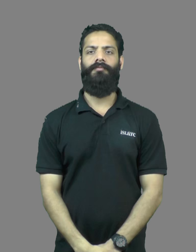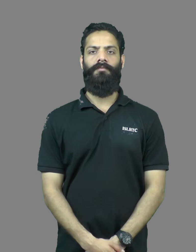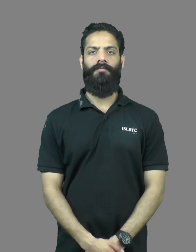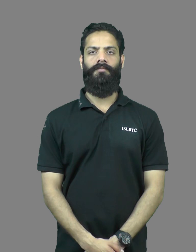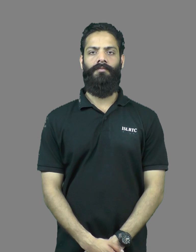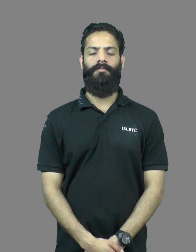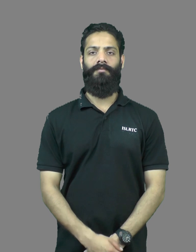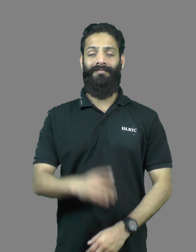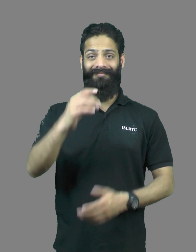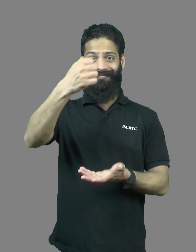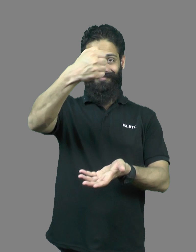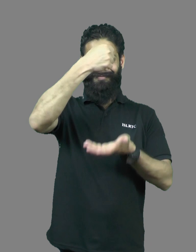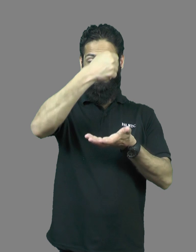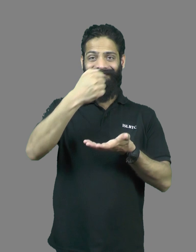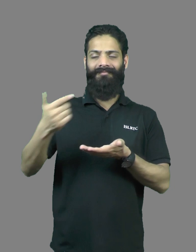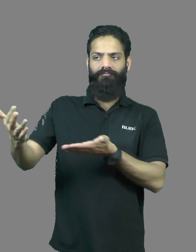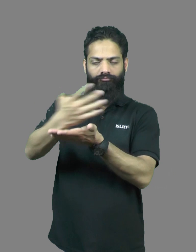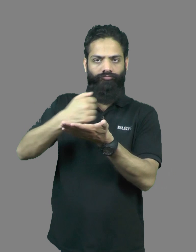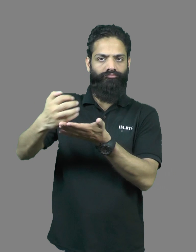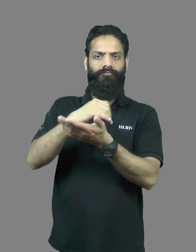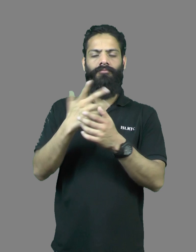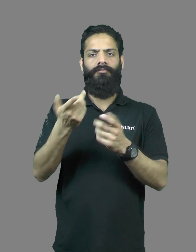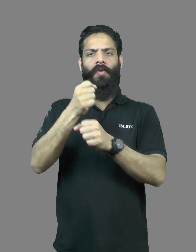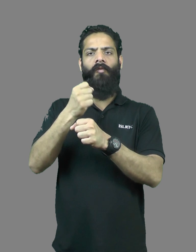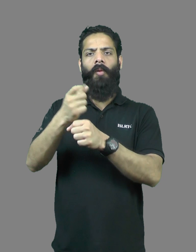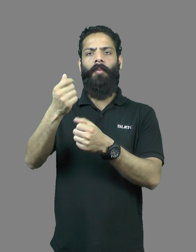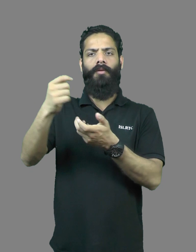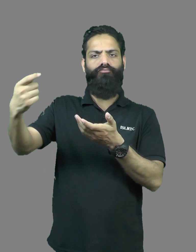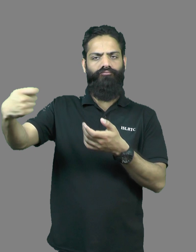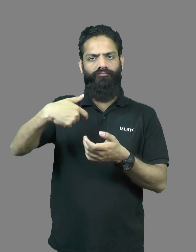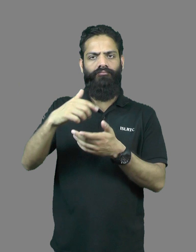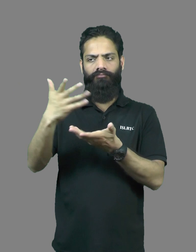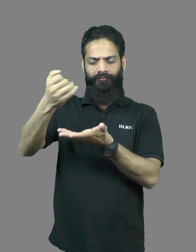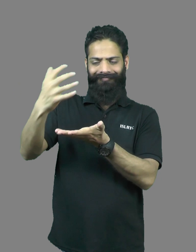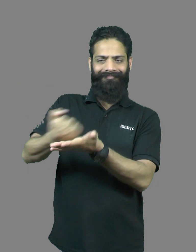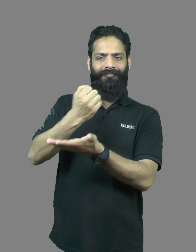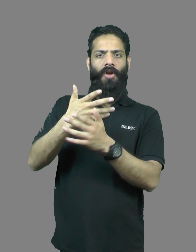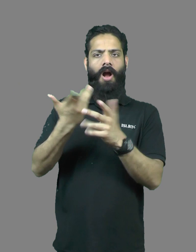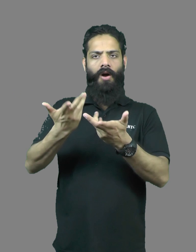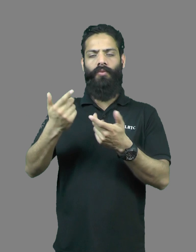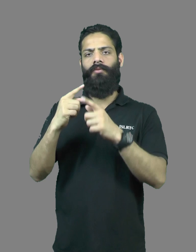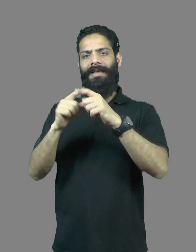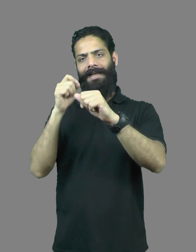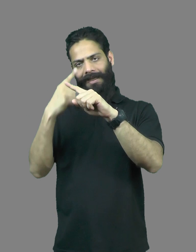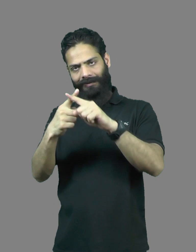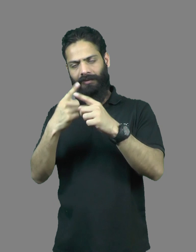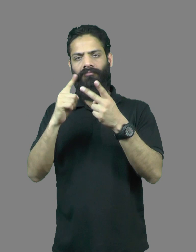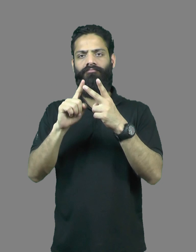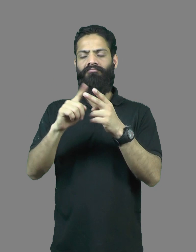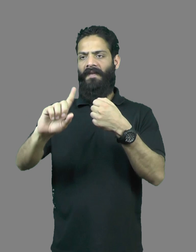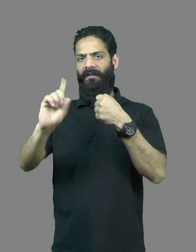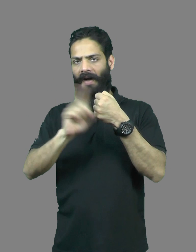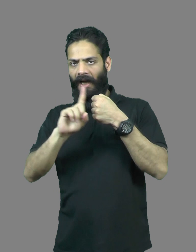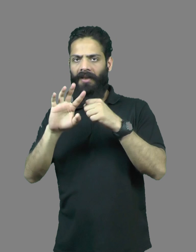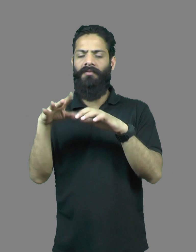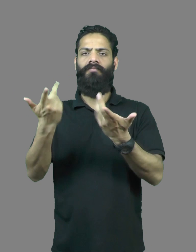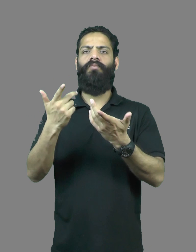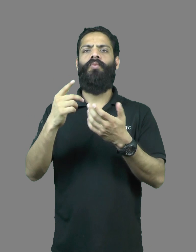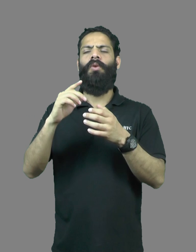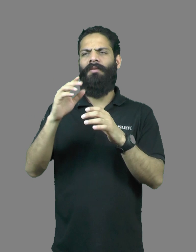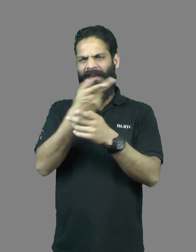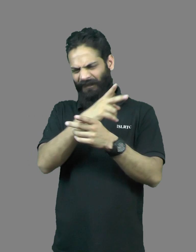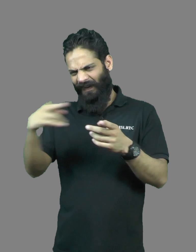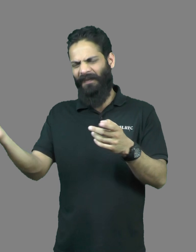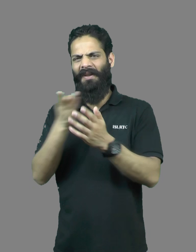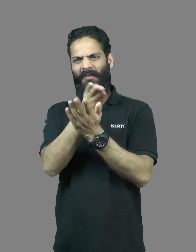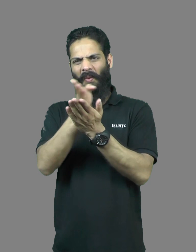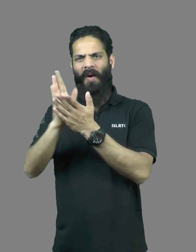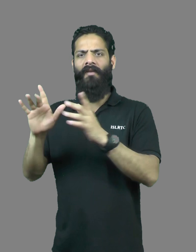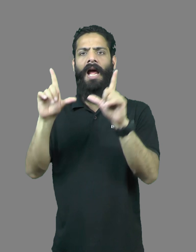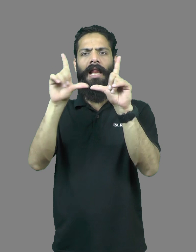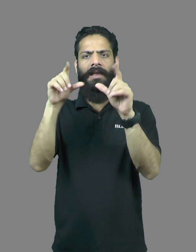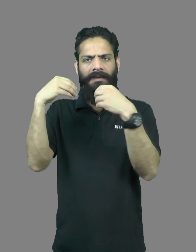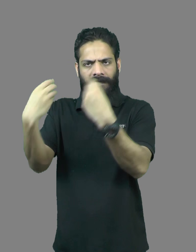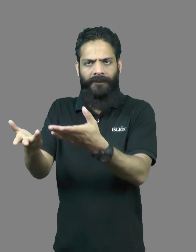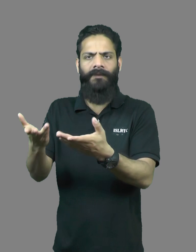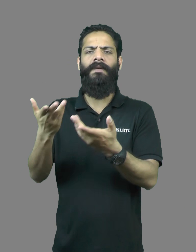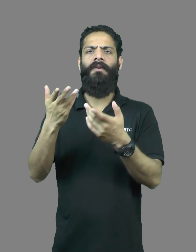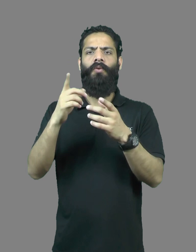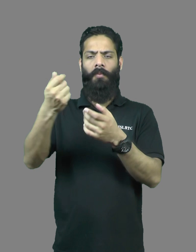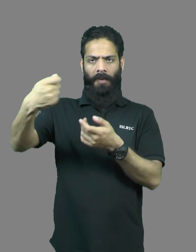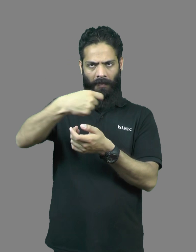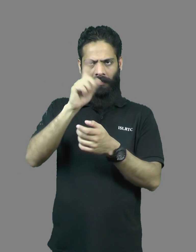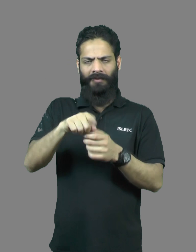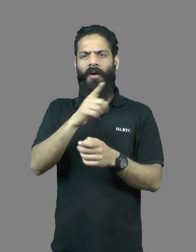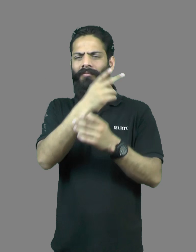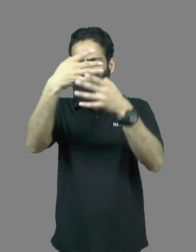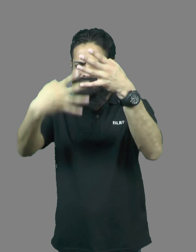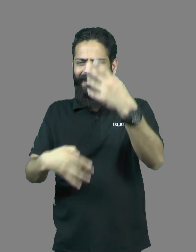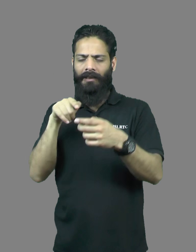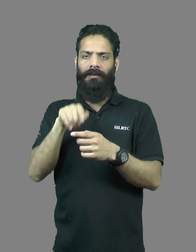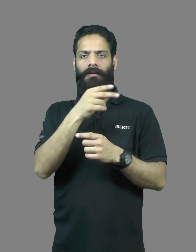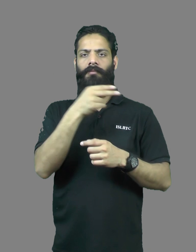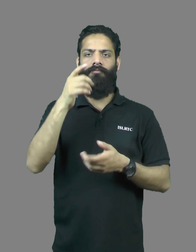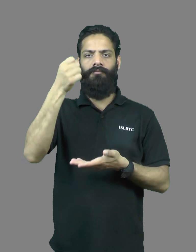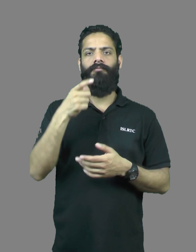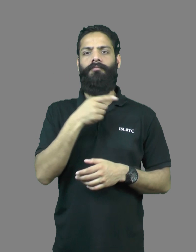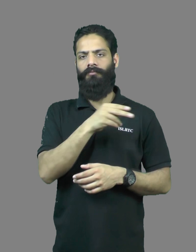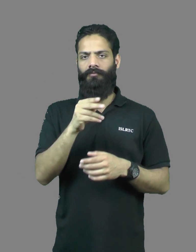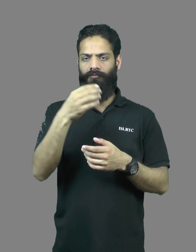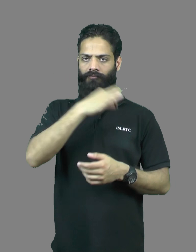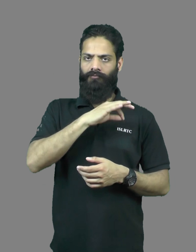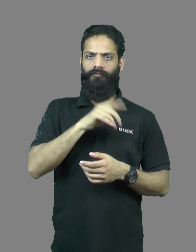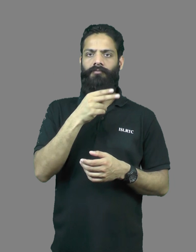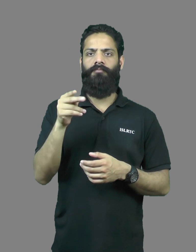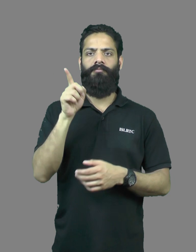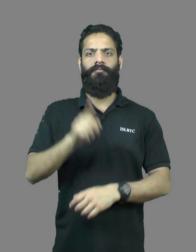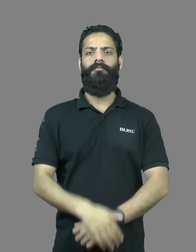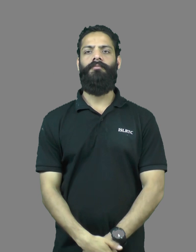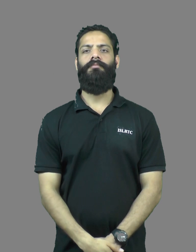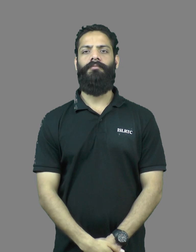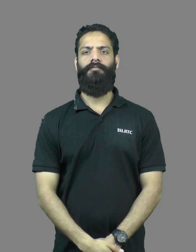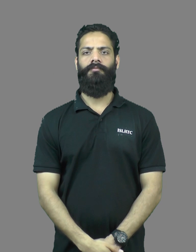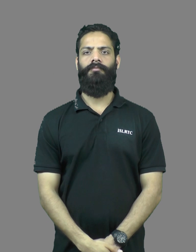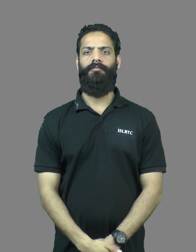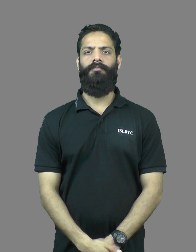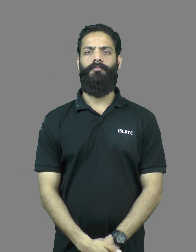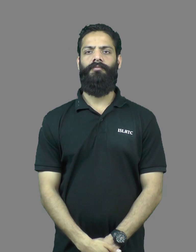Budget Revenues